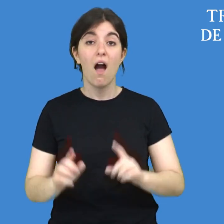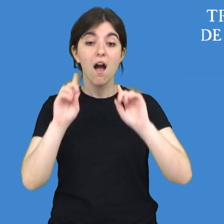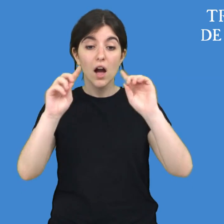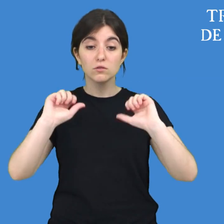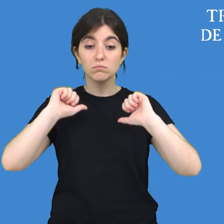caso